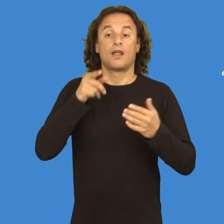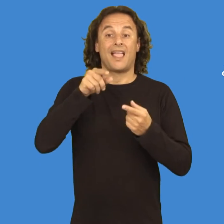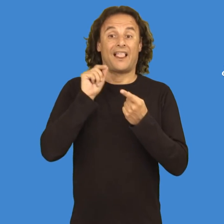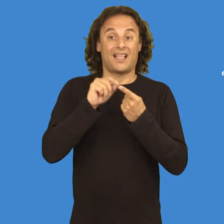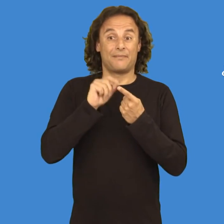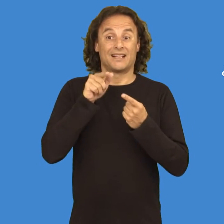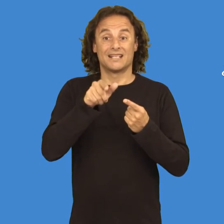diabetes